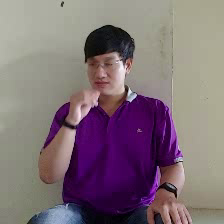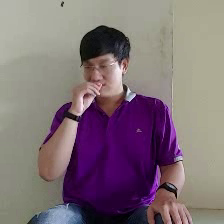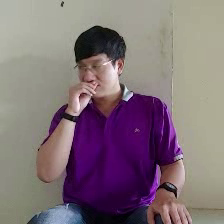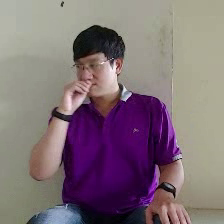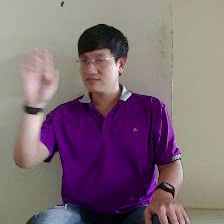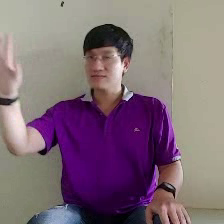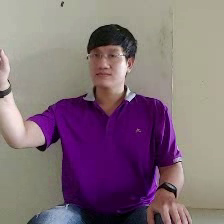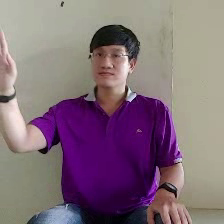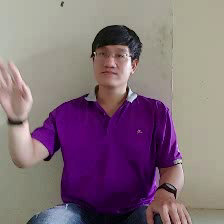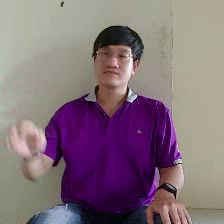Khai báo